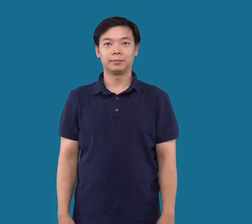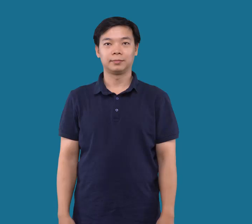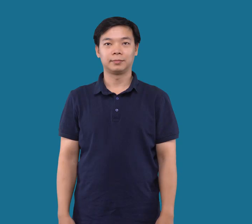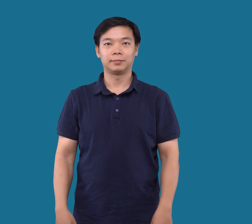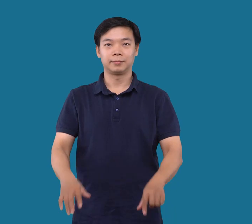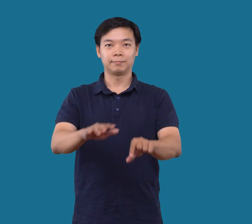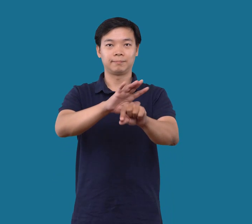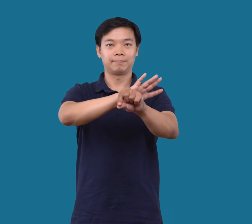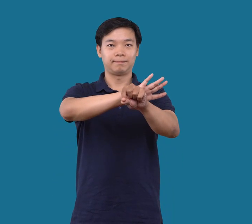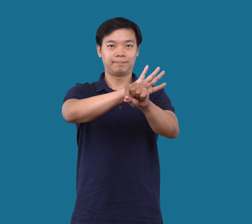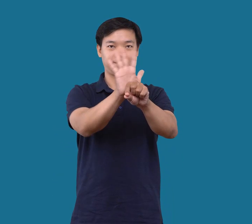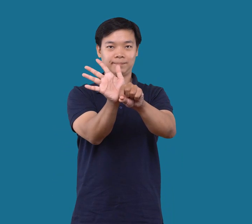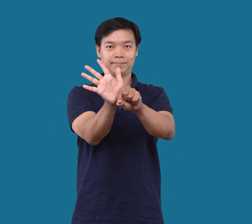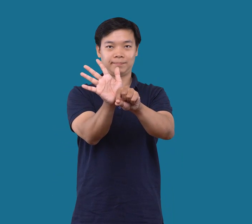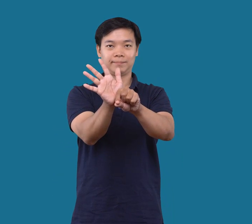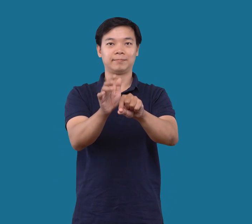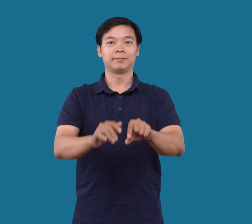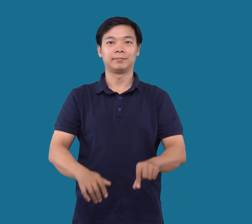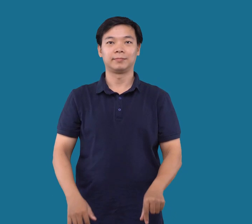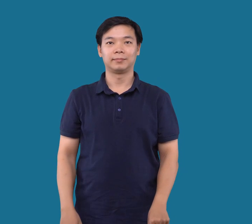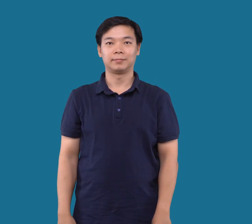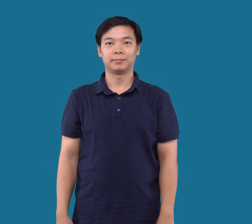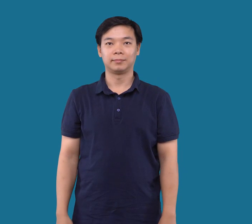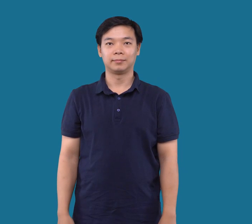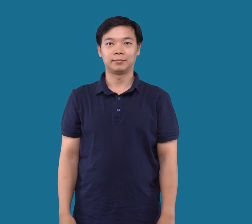con công